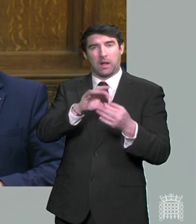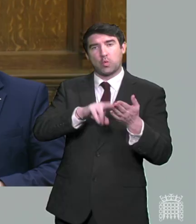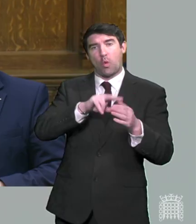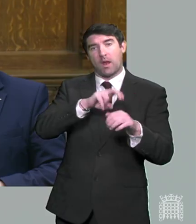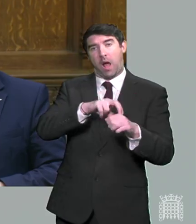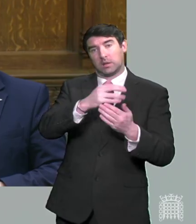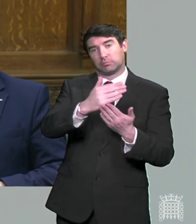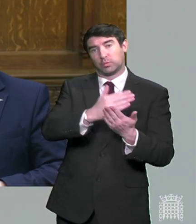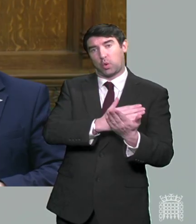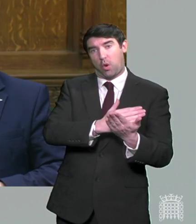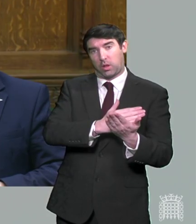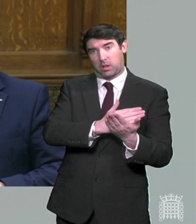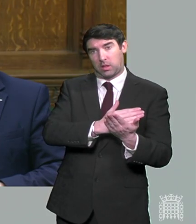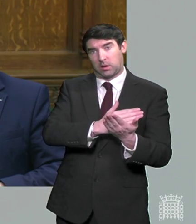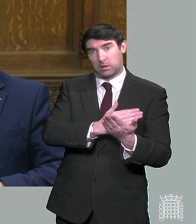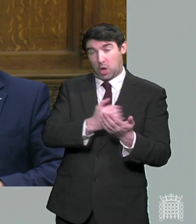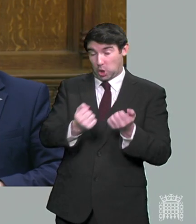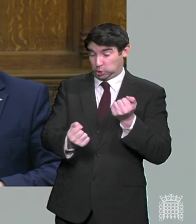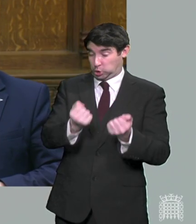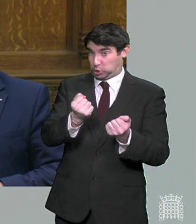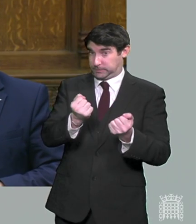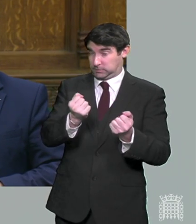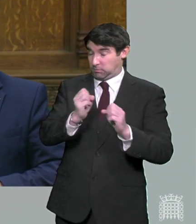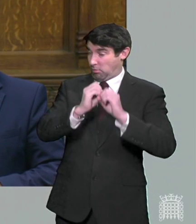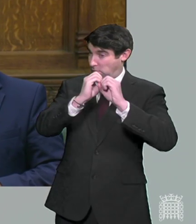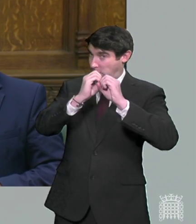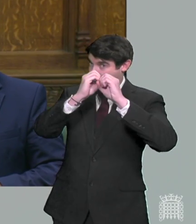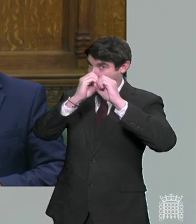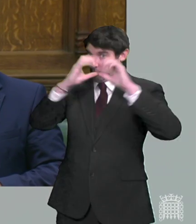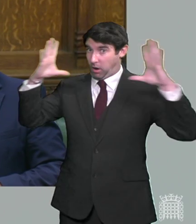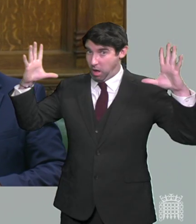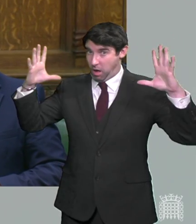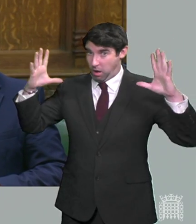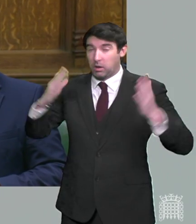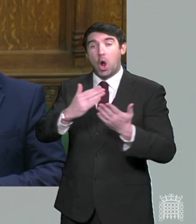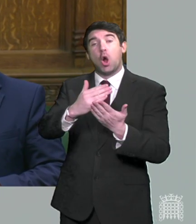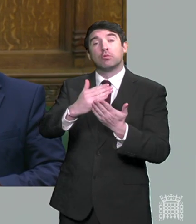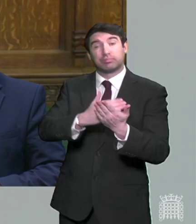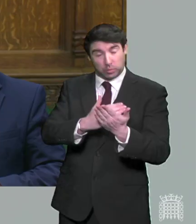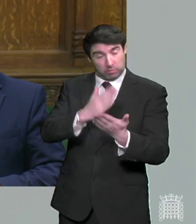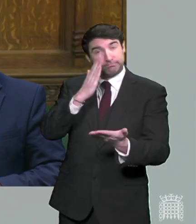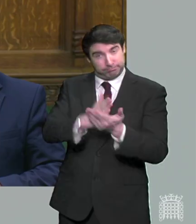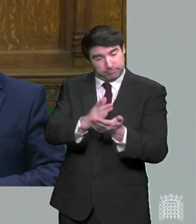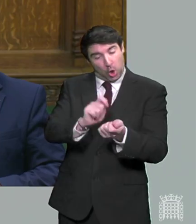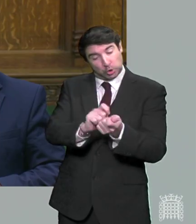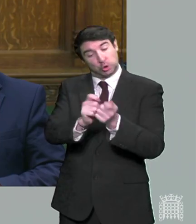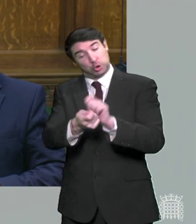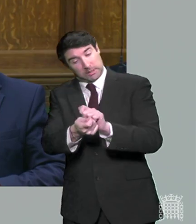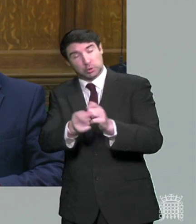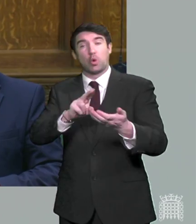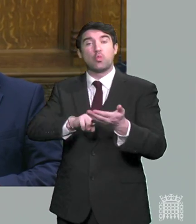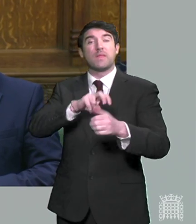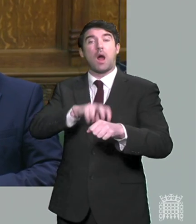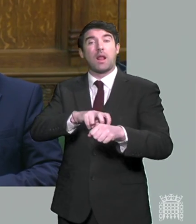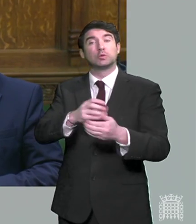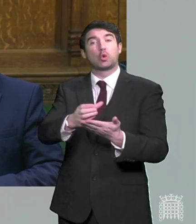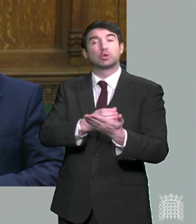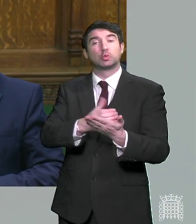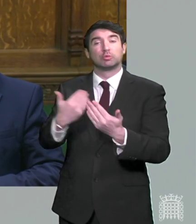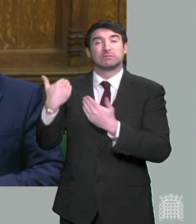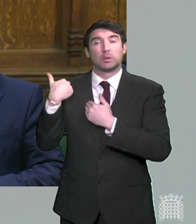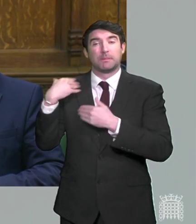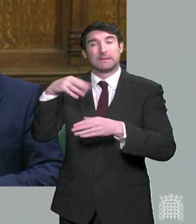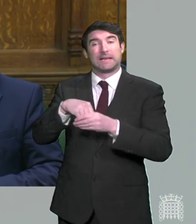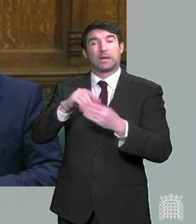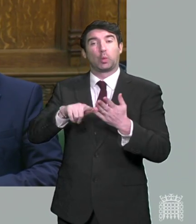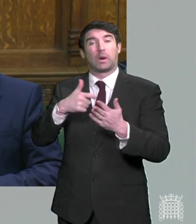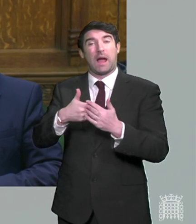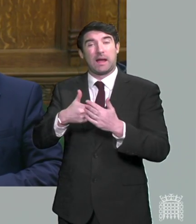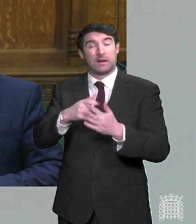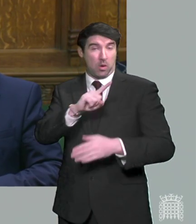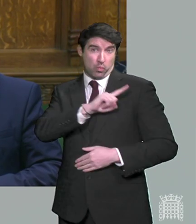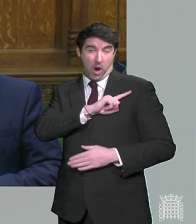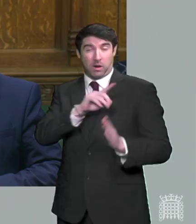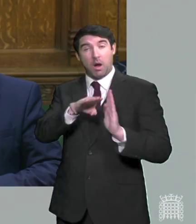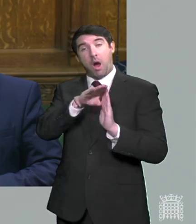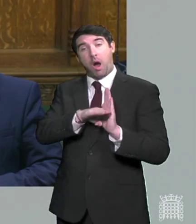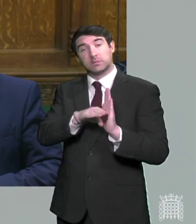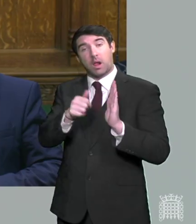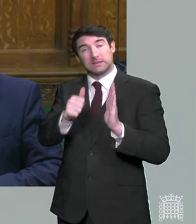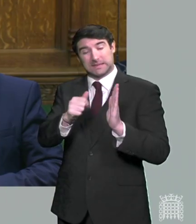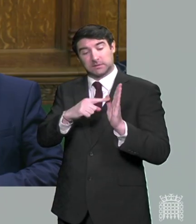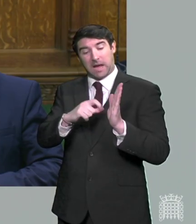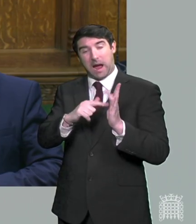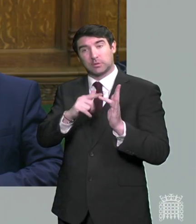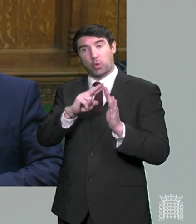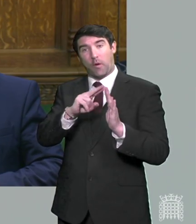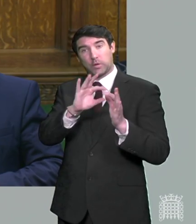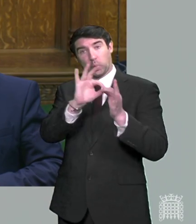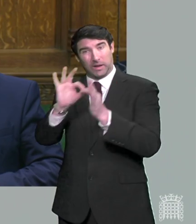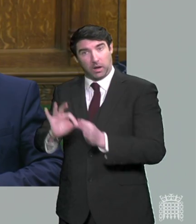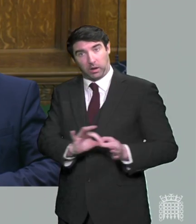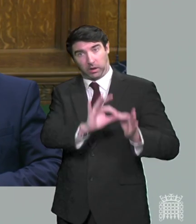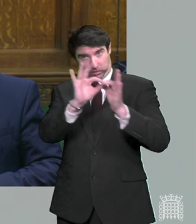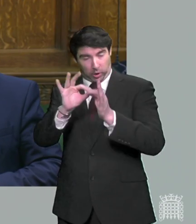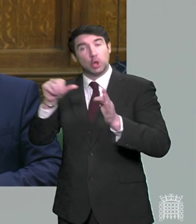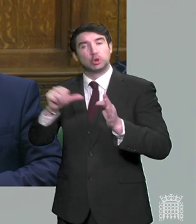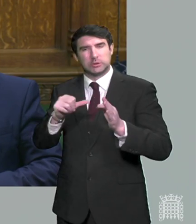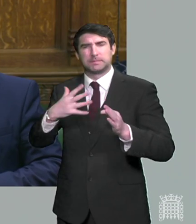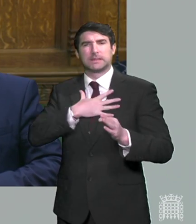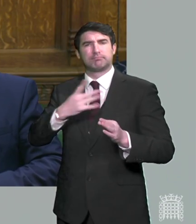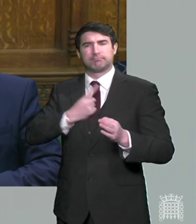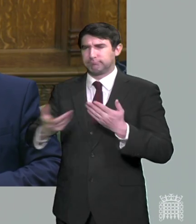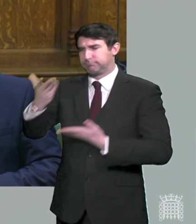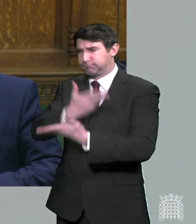That judgment has brought great clarity to the reality that the protocol has altered Northern Ireland’s position in the United Kingdom by virtue of subjugating article 6 of the Act of Union, which gives us the right to trade freely within the United Kingdom.